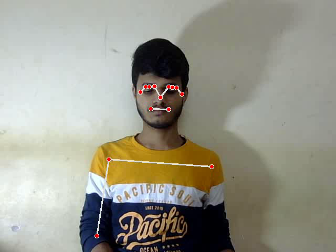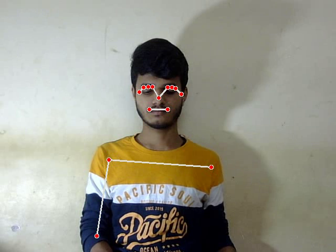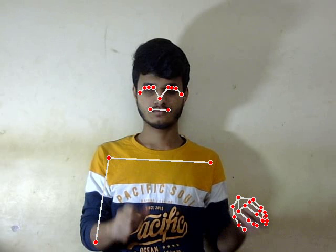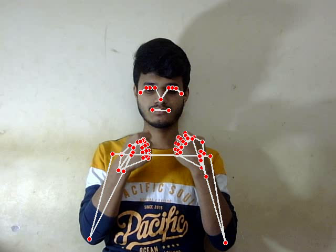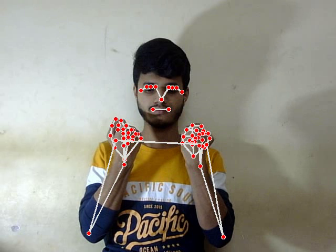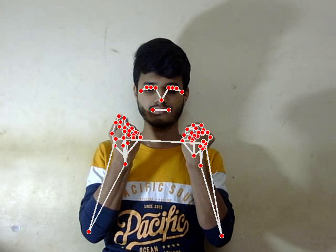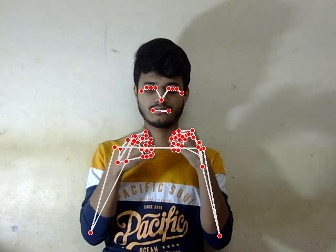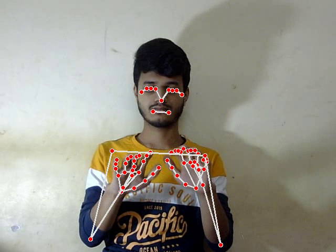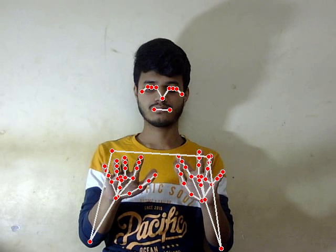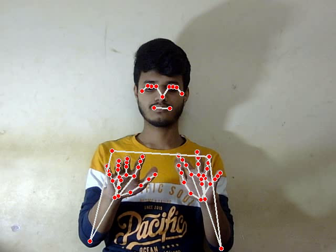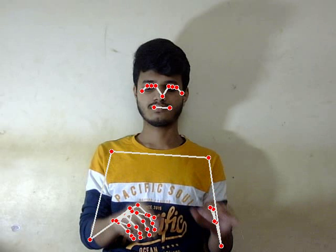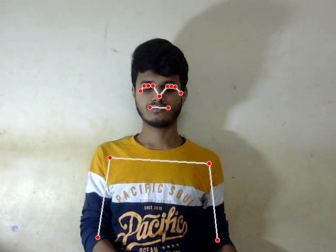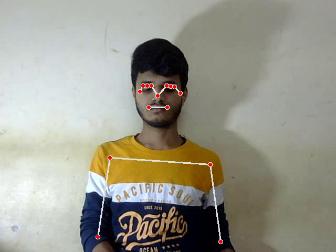finish